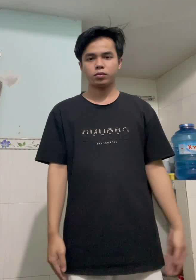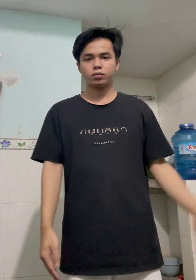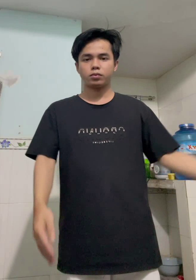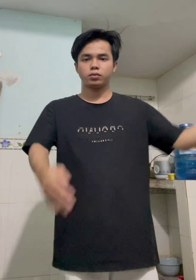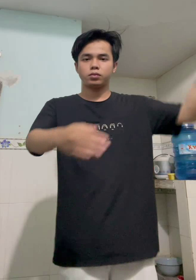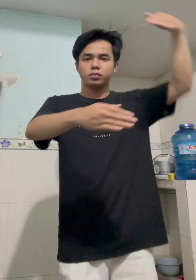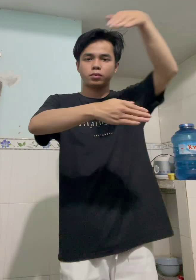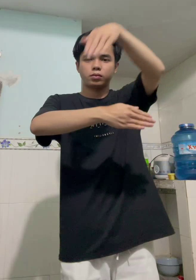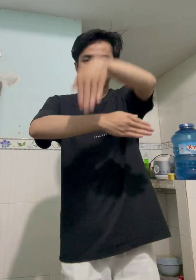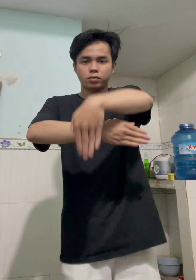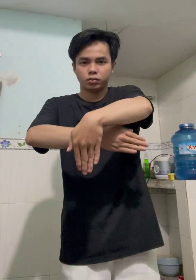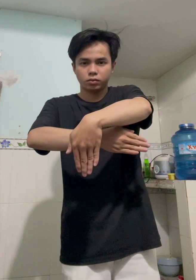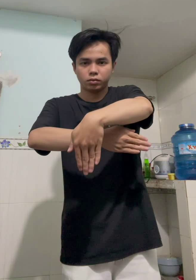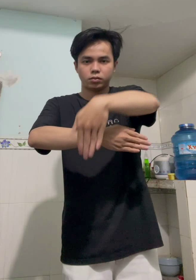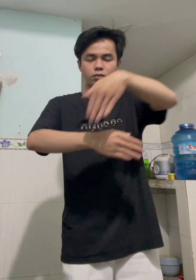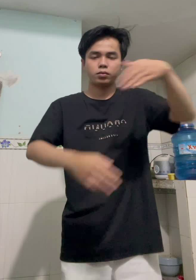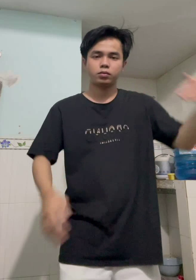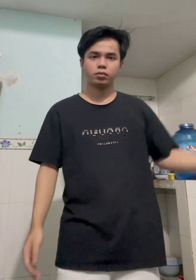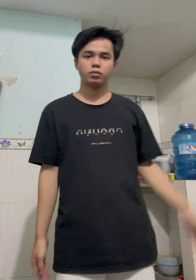buoi chieu